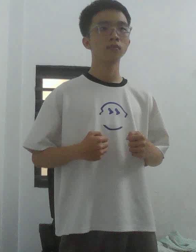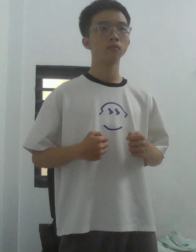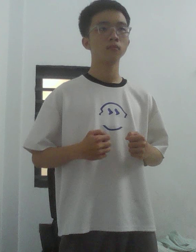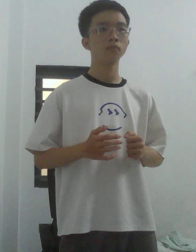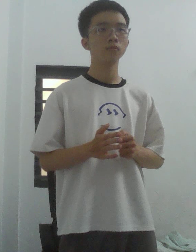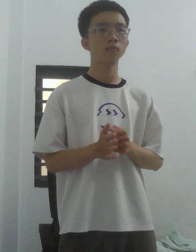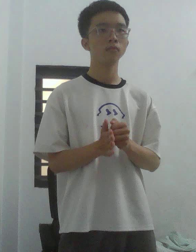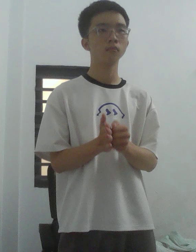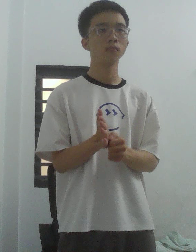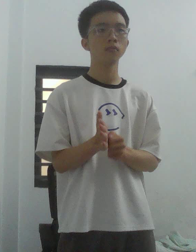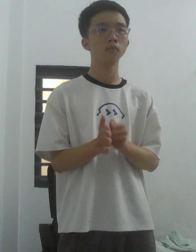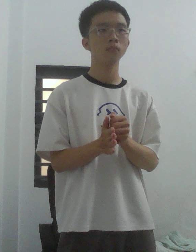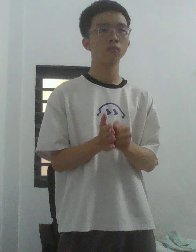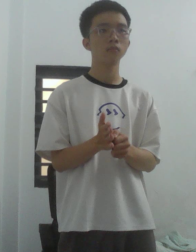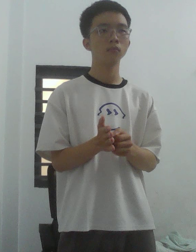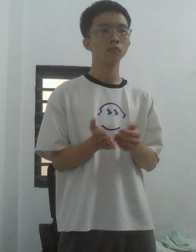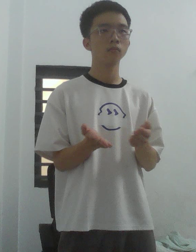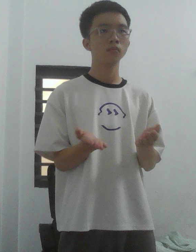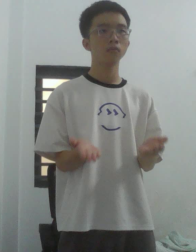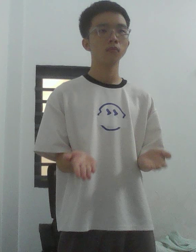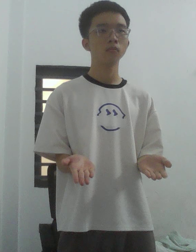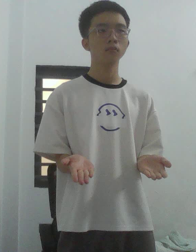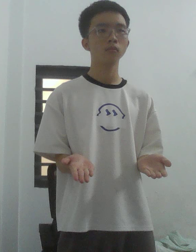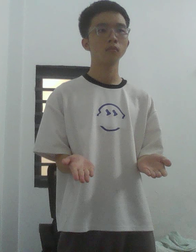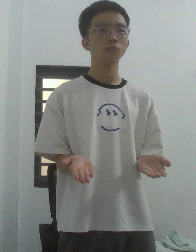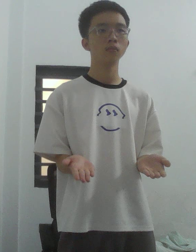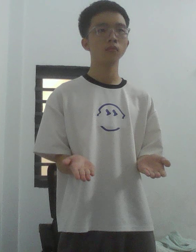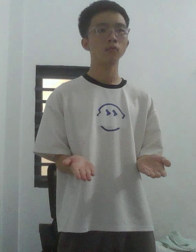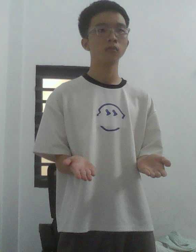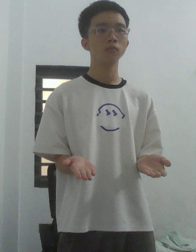thang nay